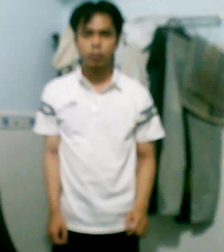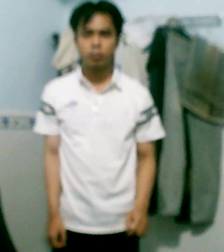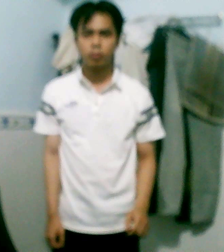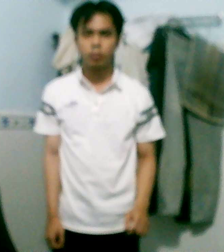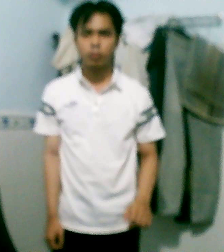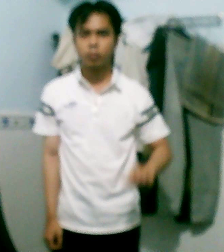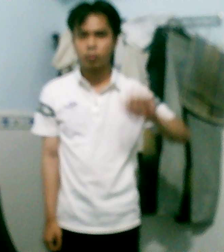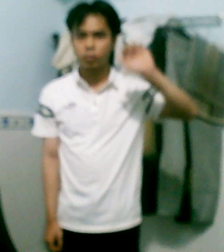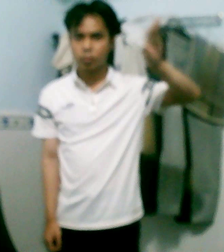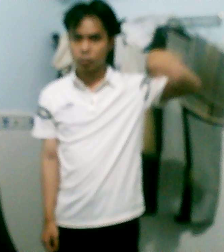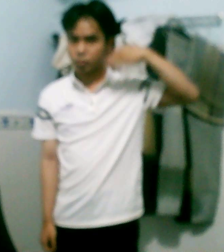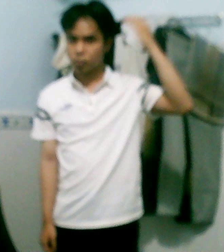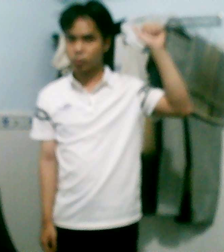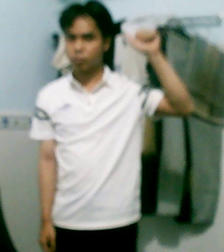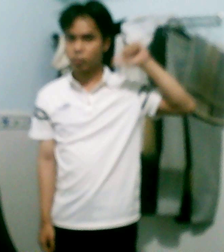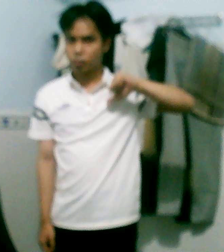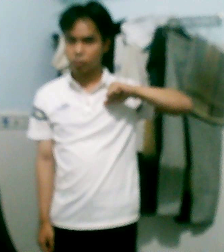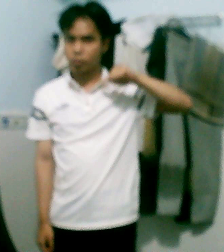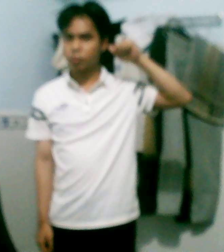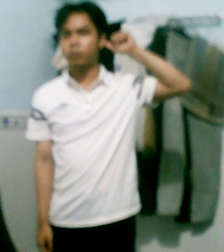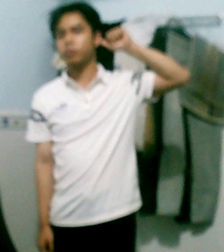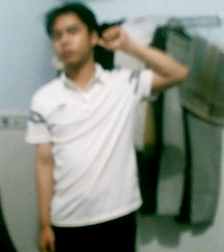thay co